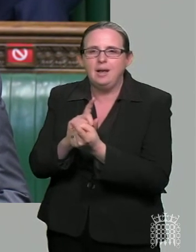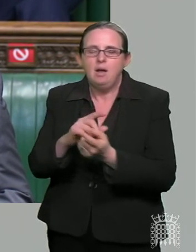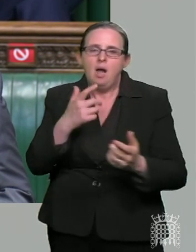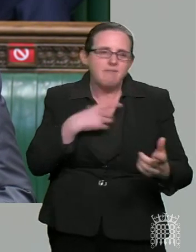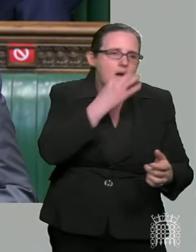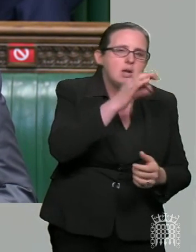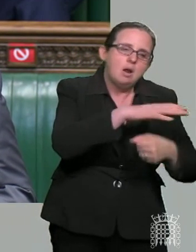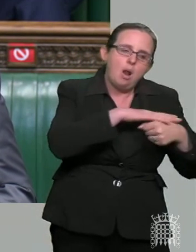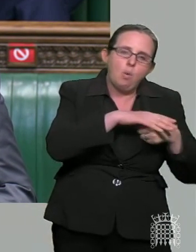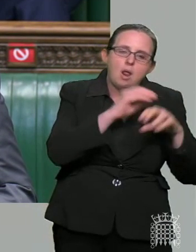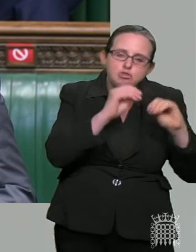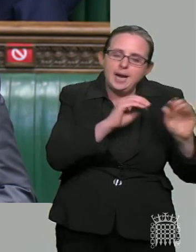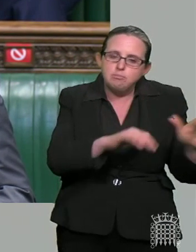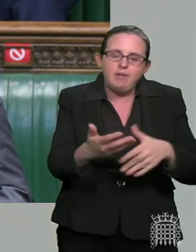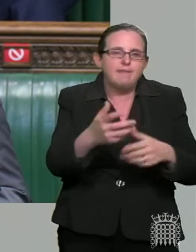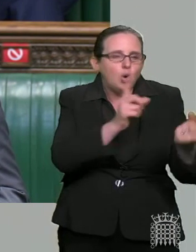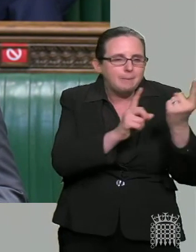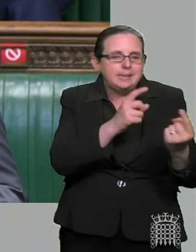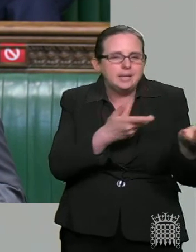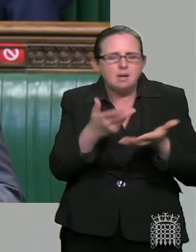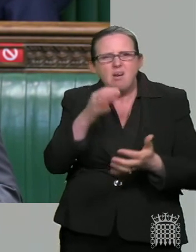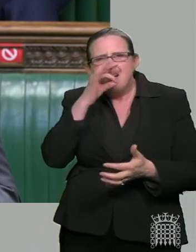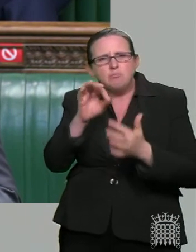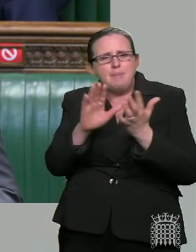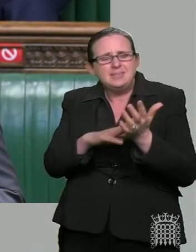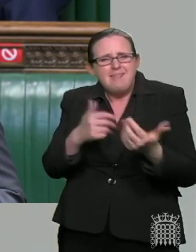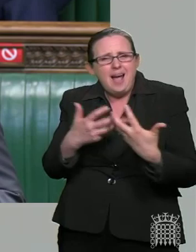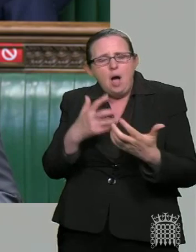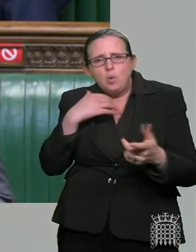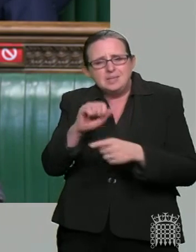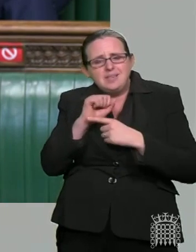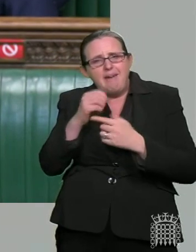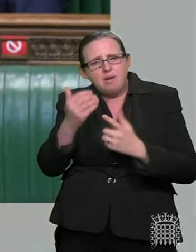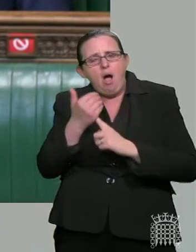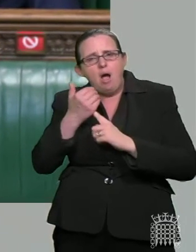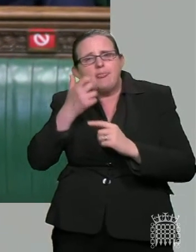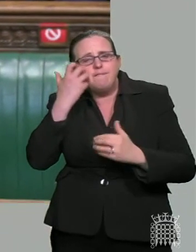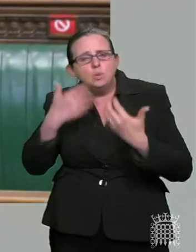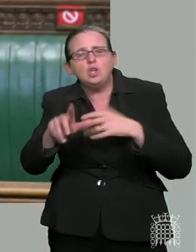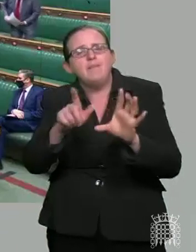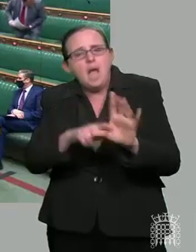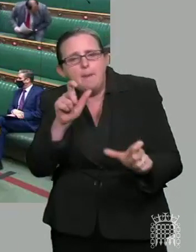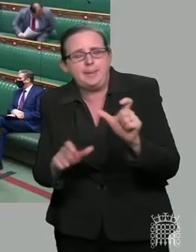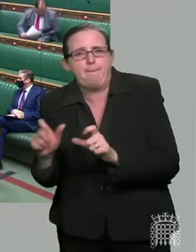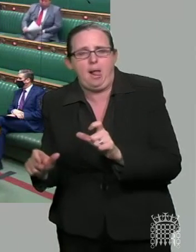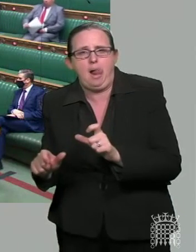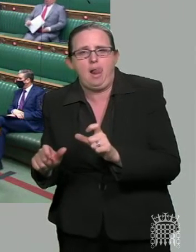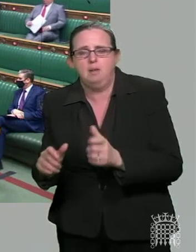What exactly will the Prime Minister do to address that and to safeguard the future of a generation of young people in this country?